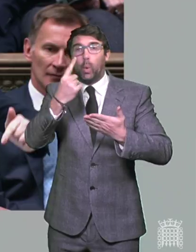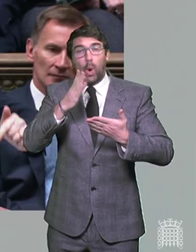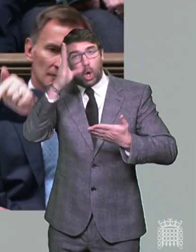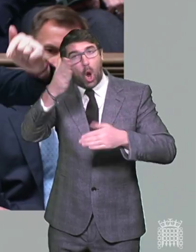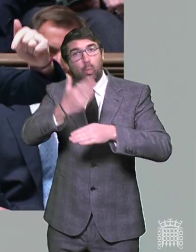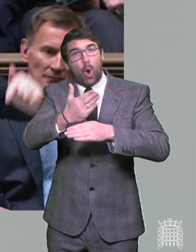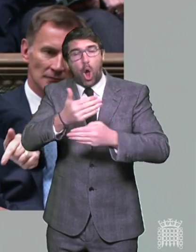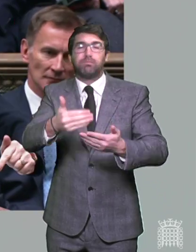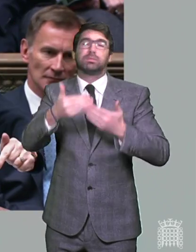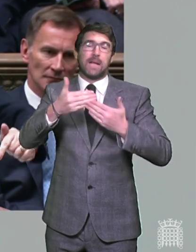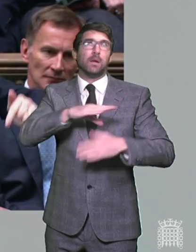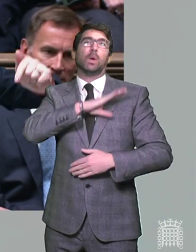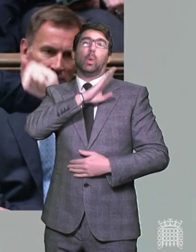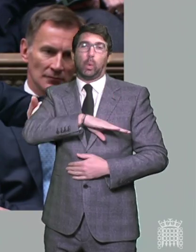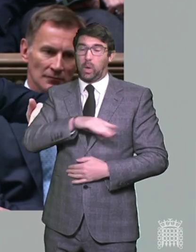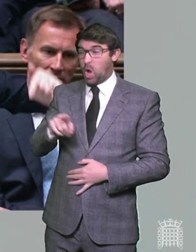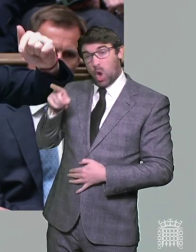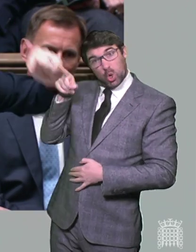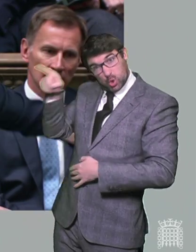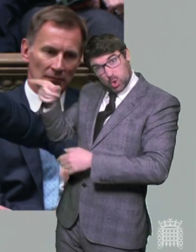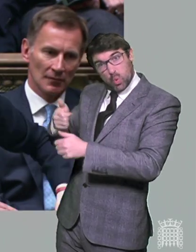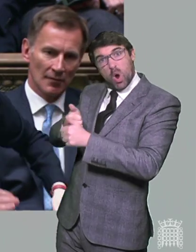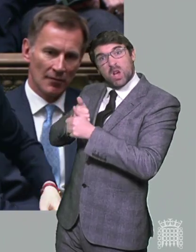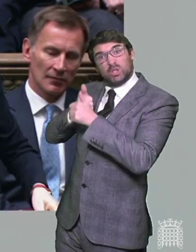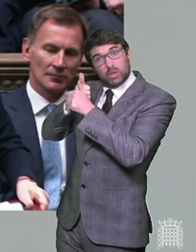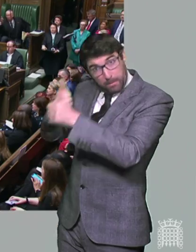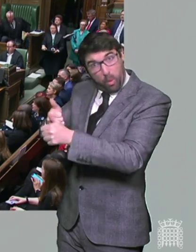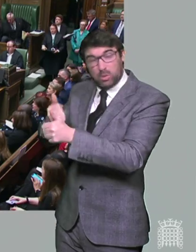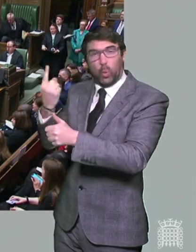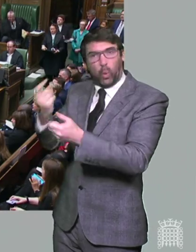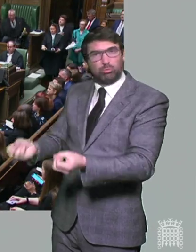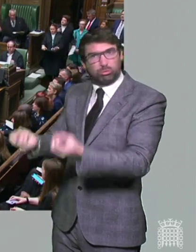He backs the strikers; we back the strivers.